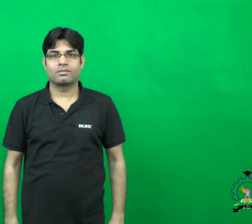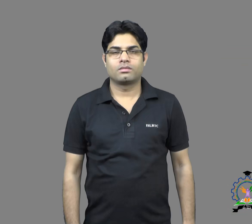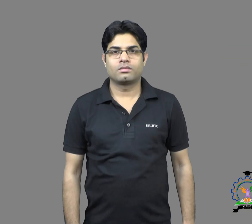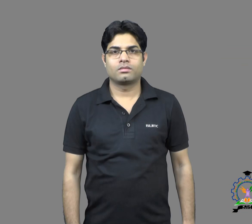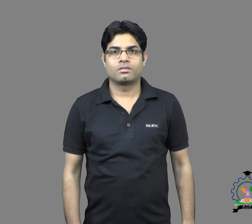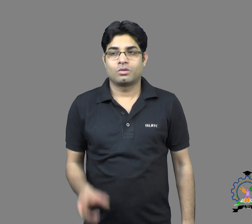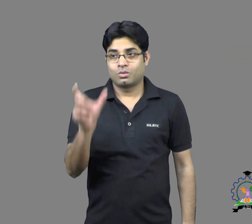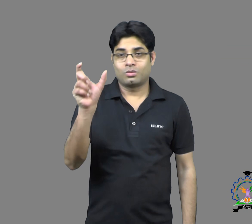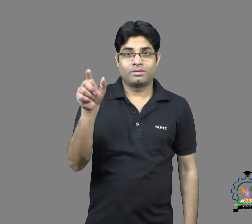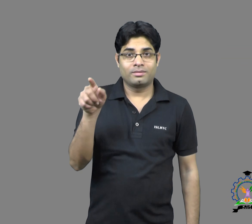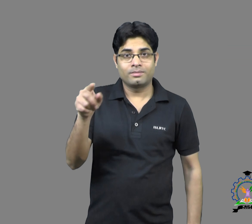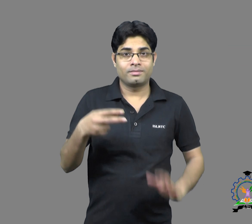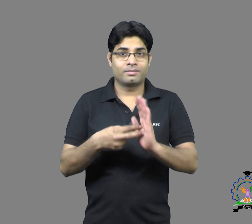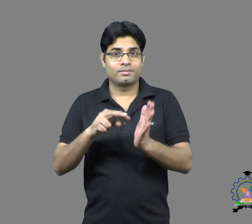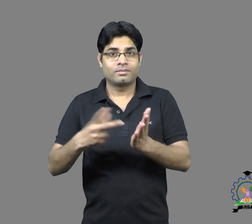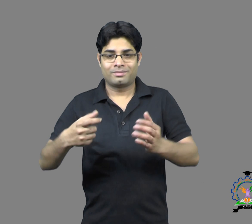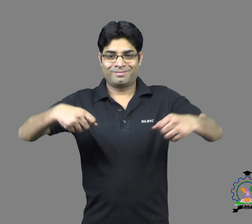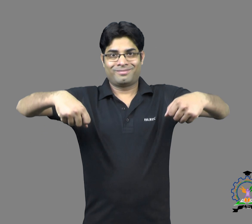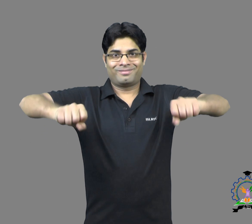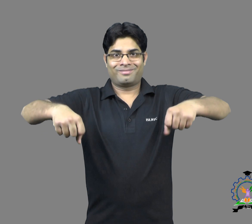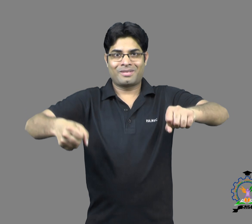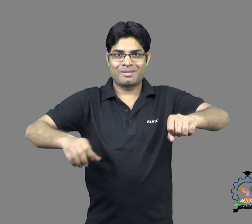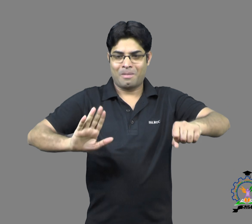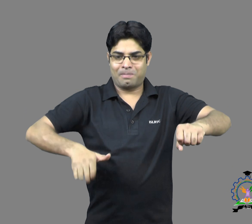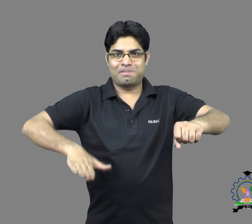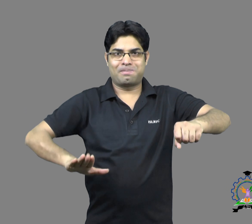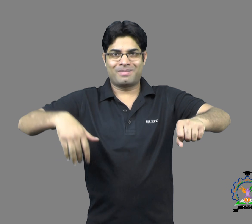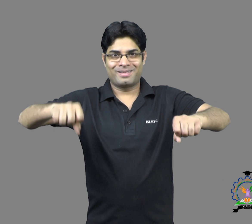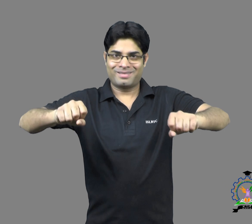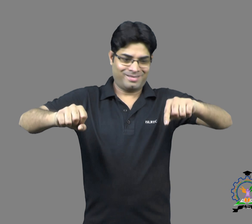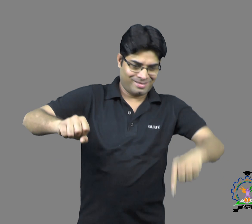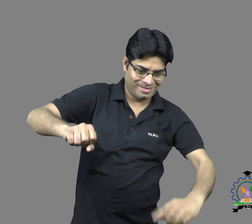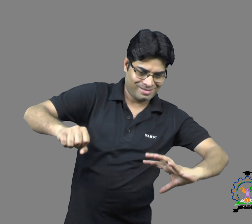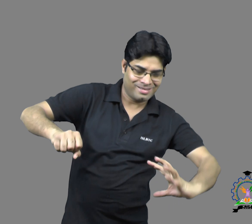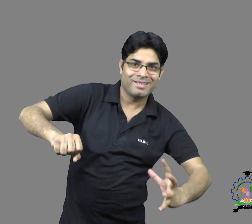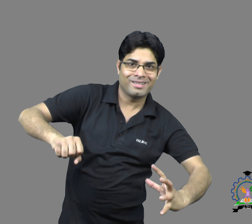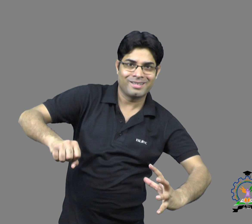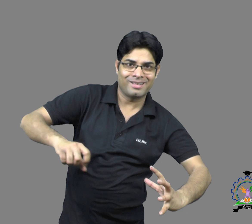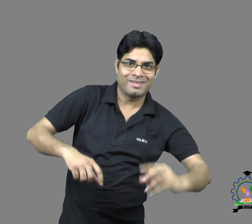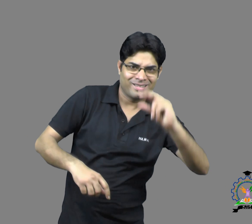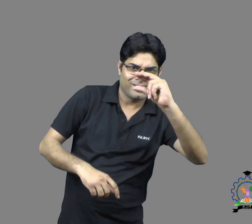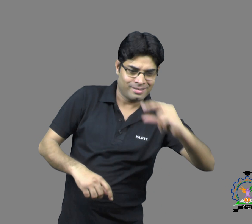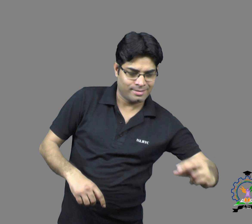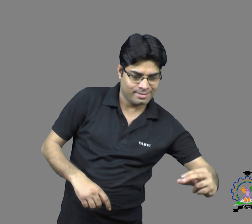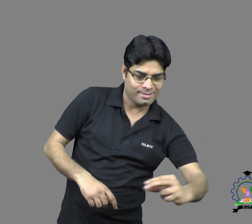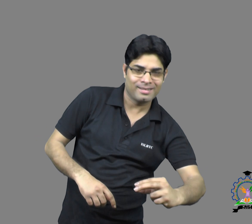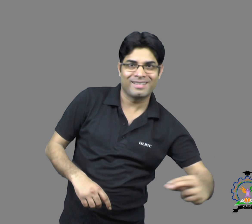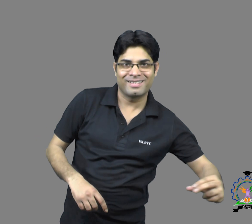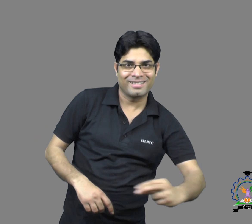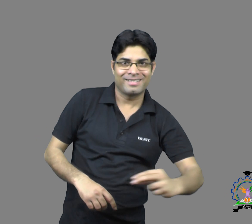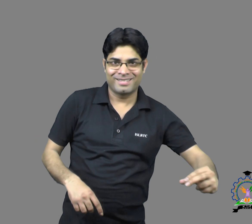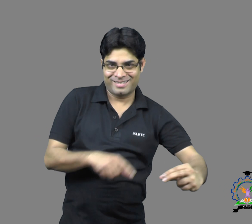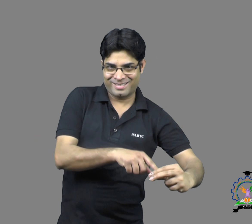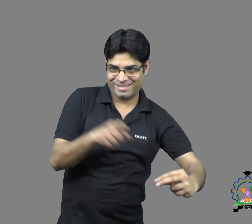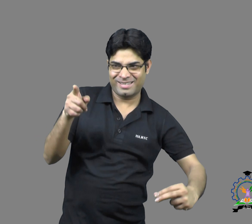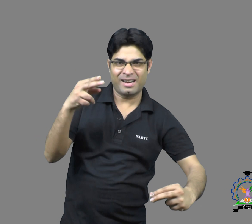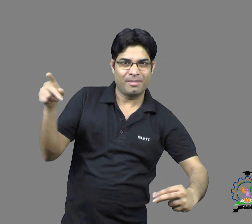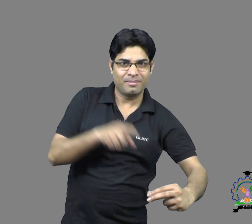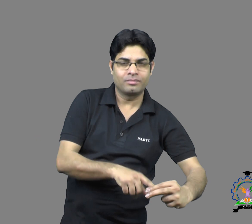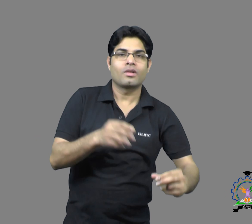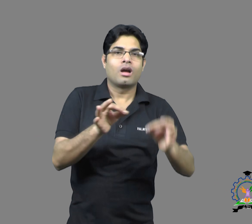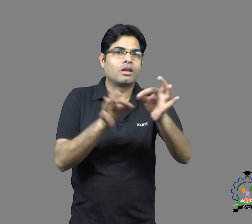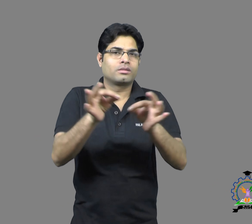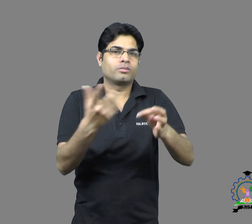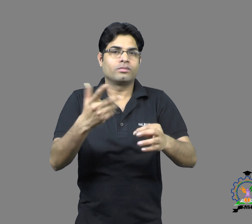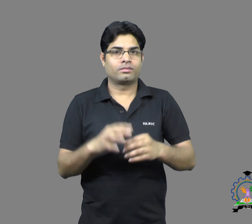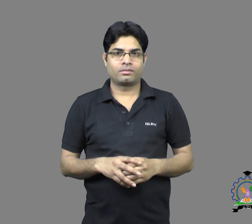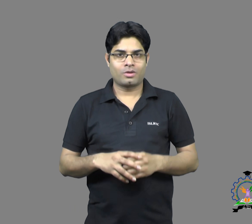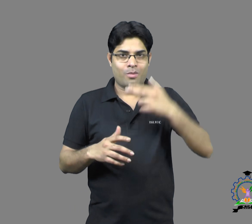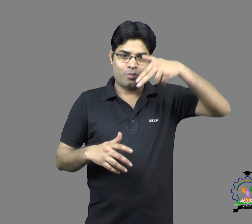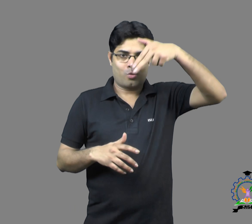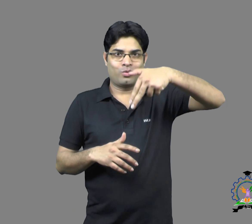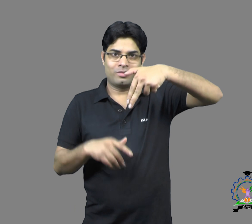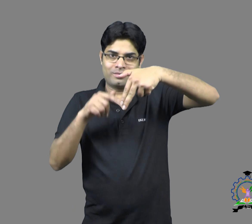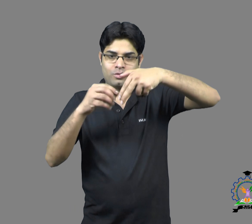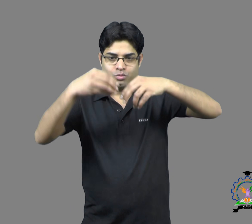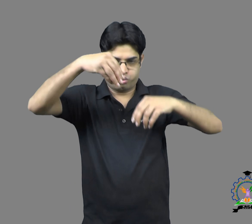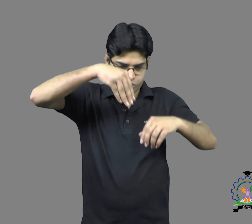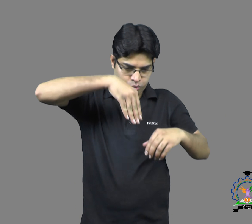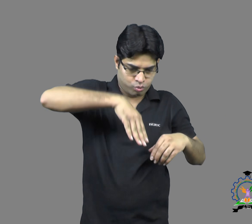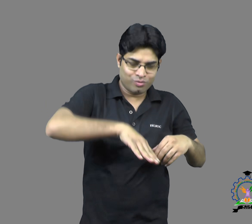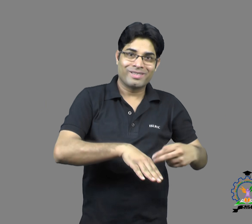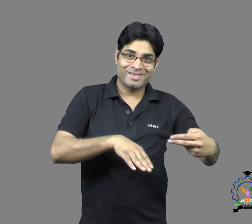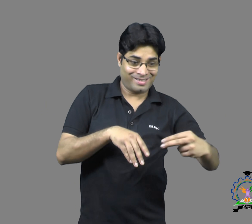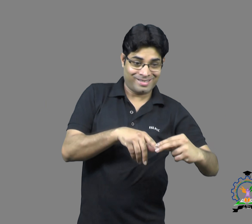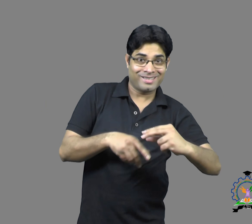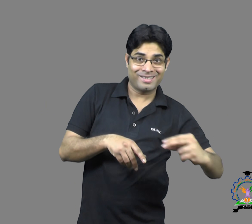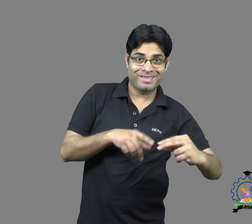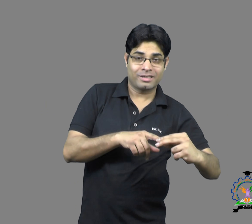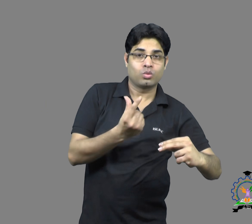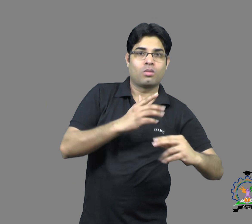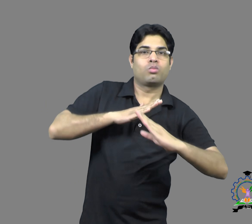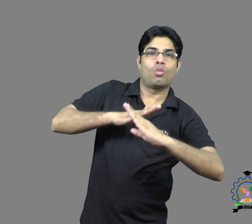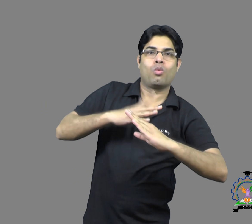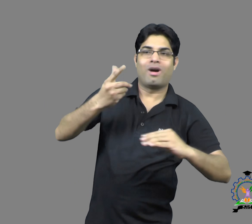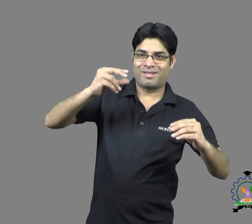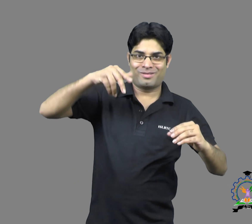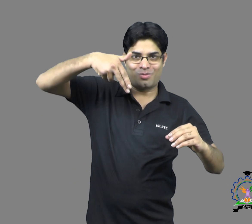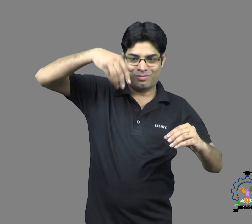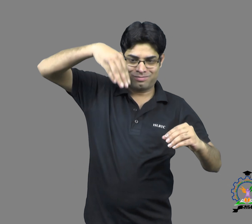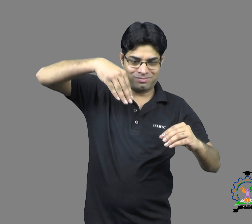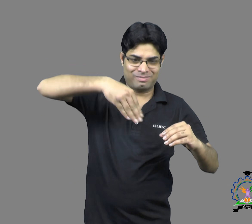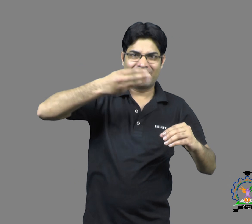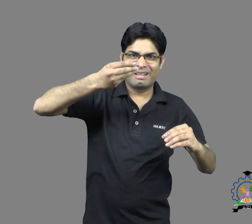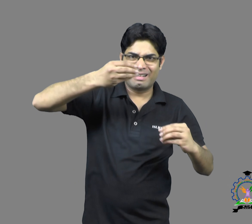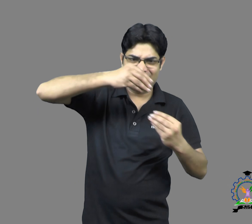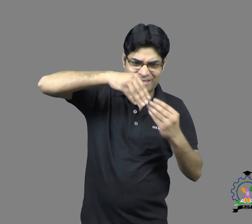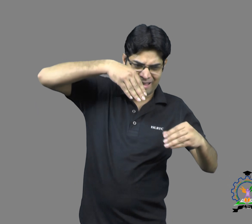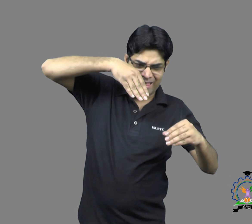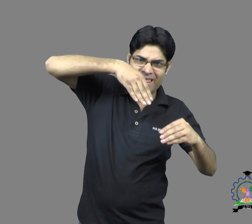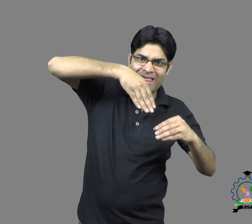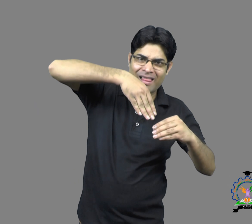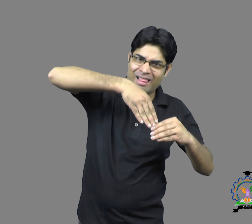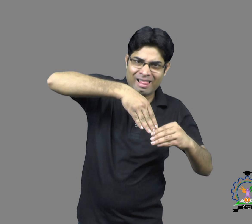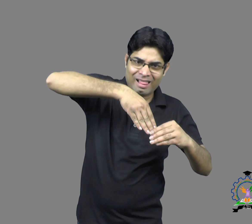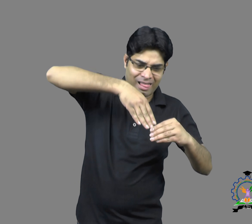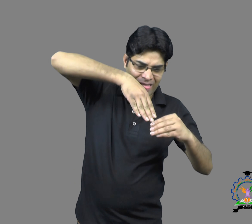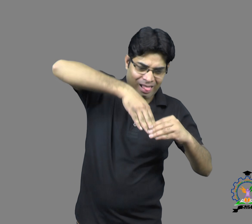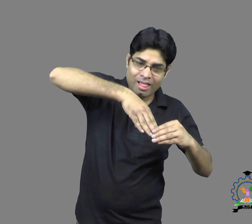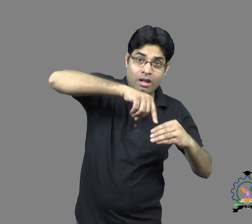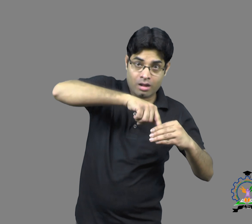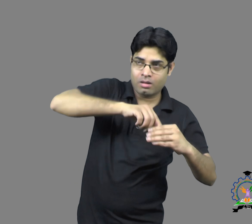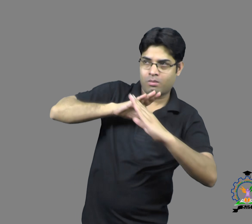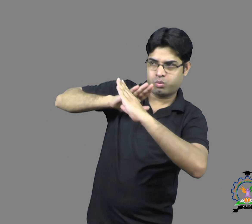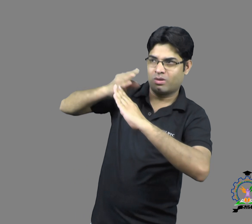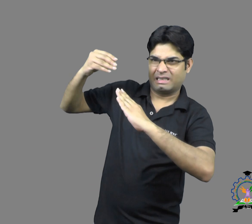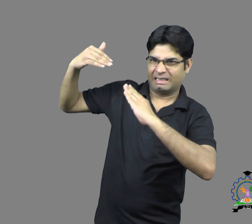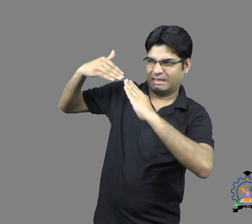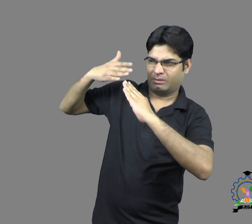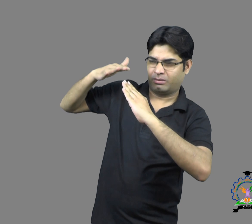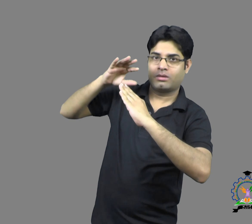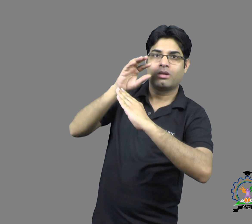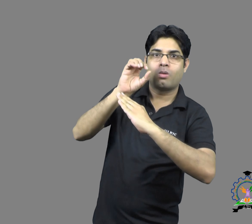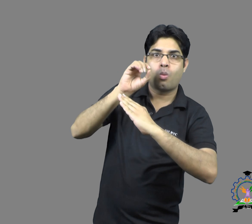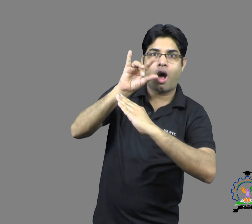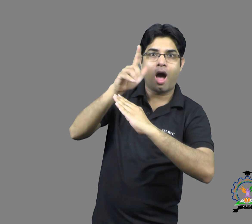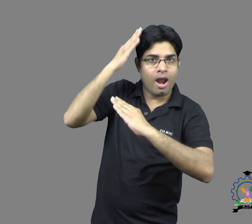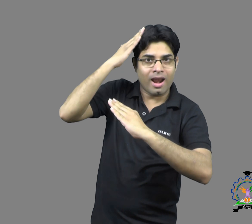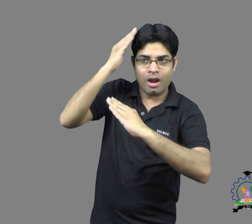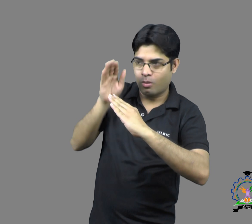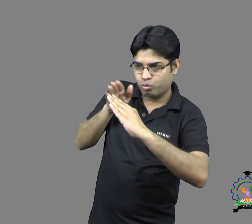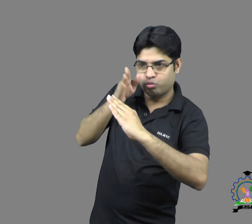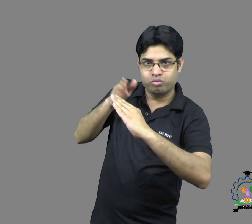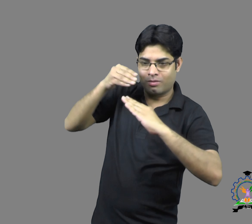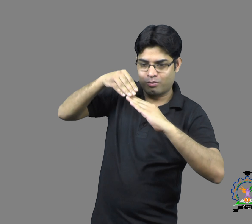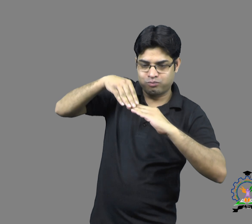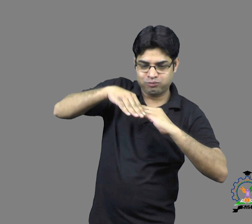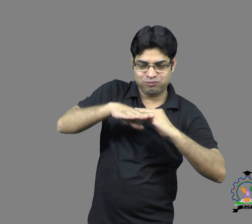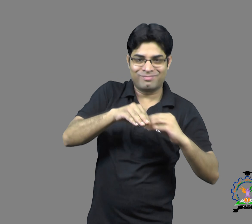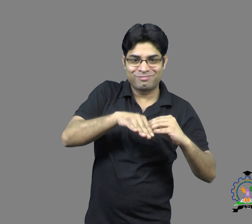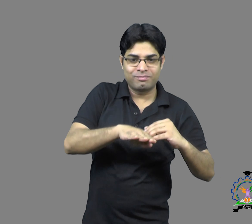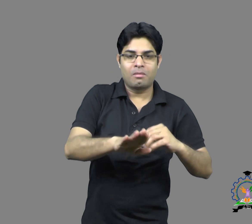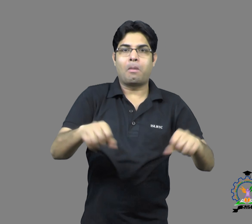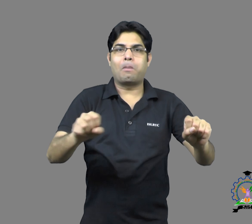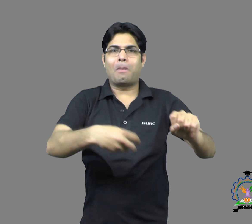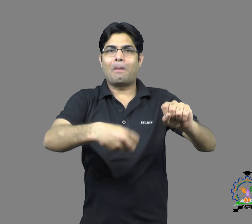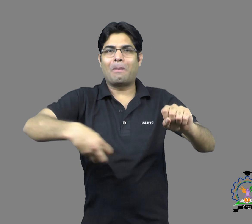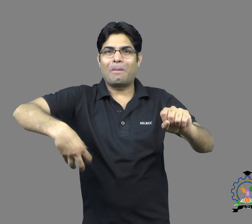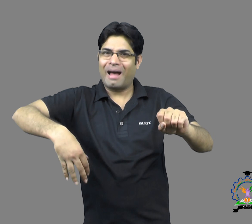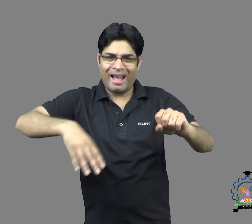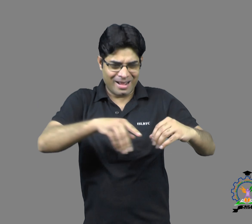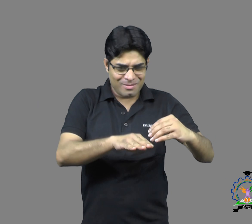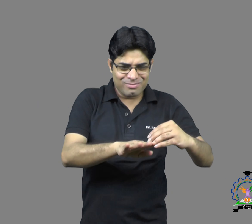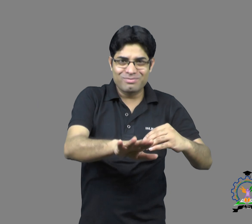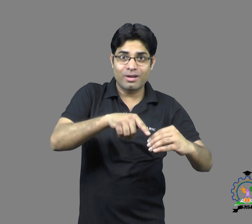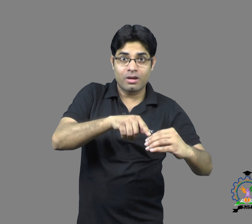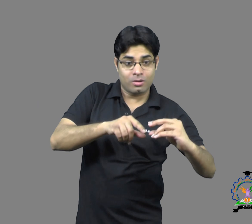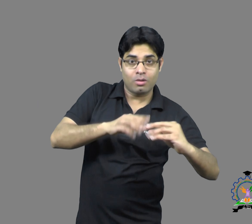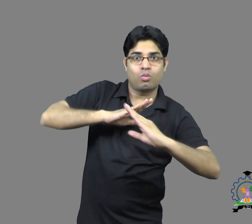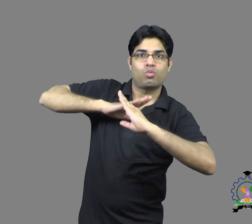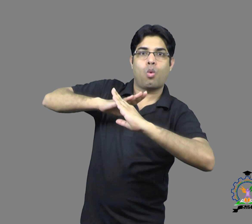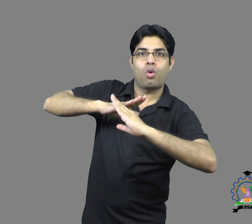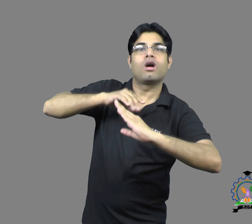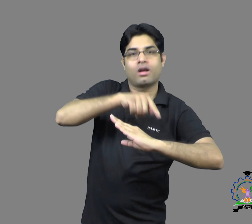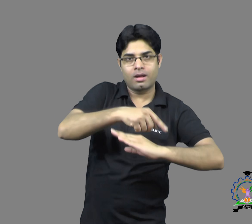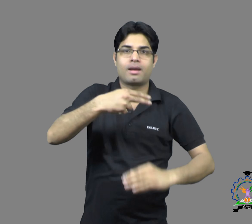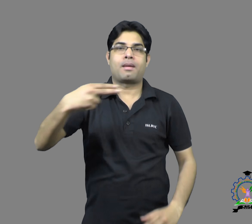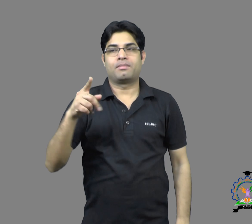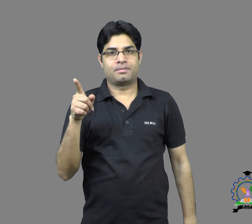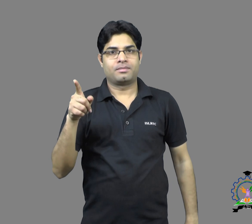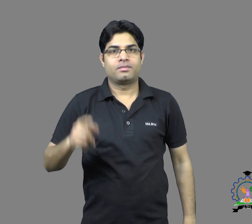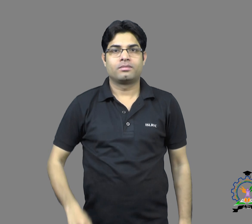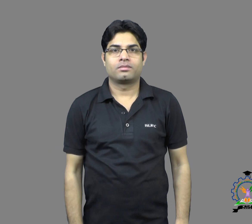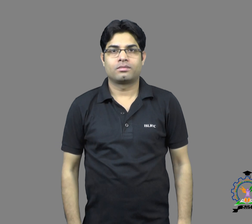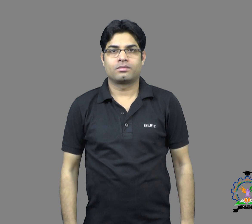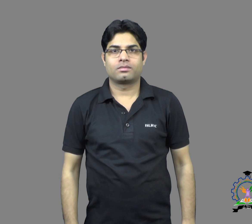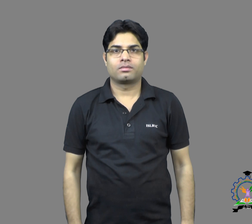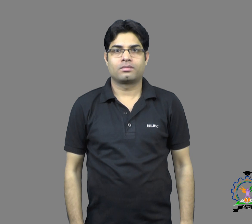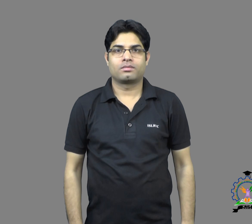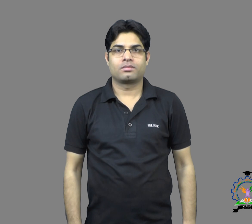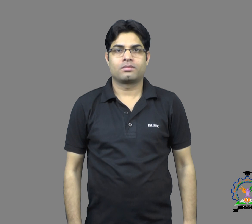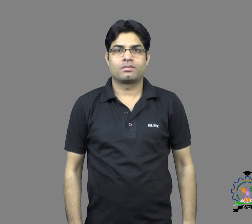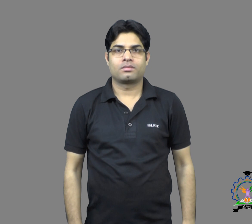Bike Oil Filter